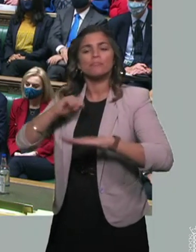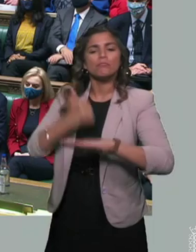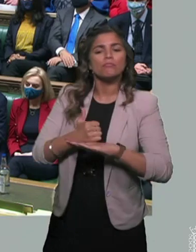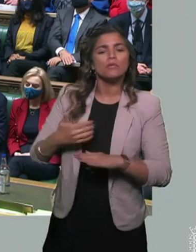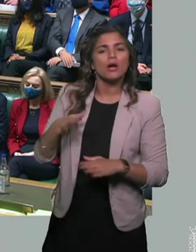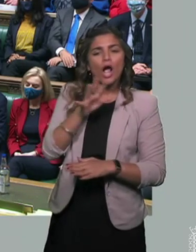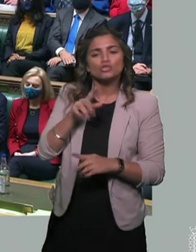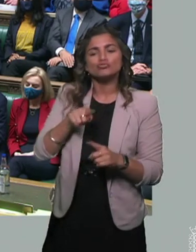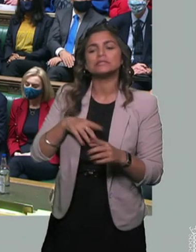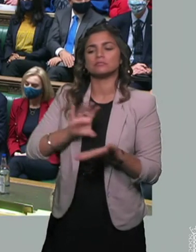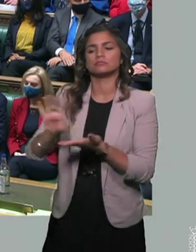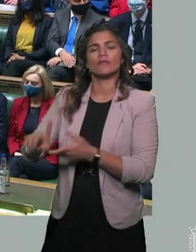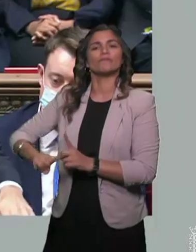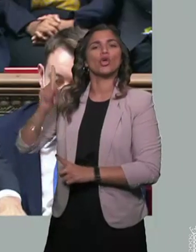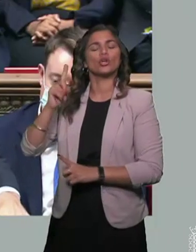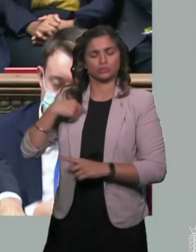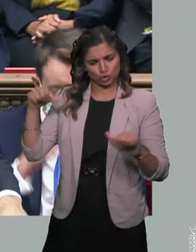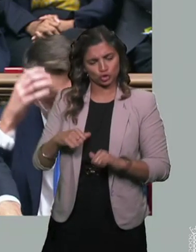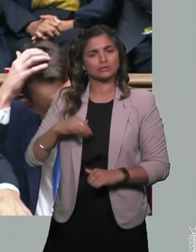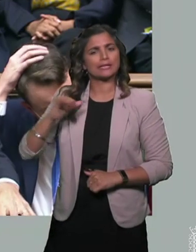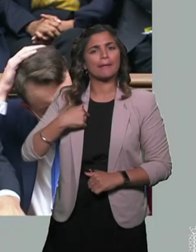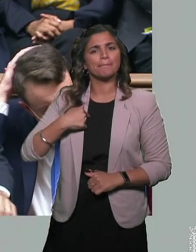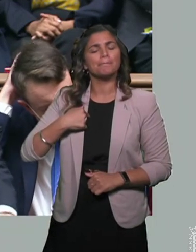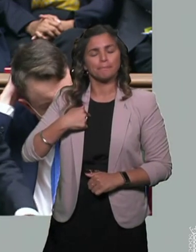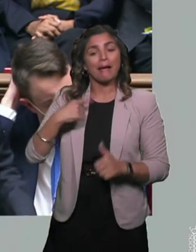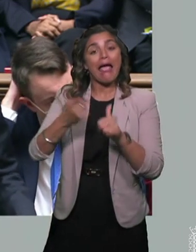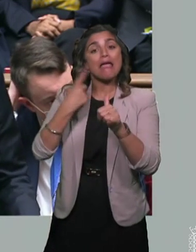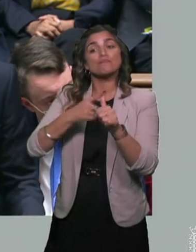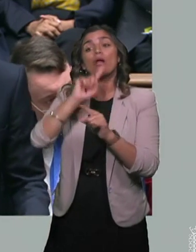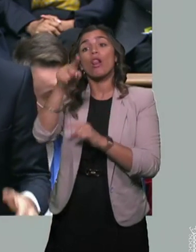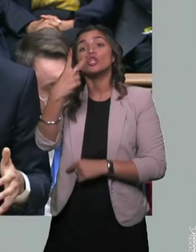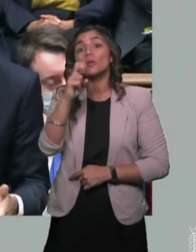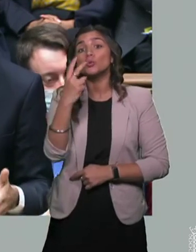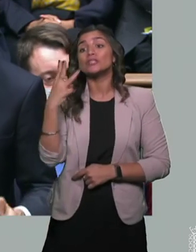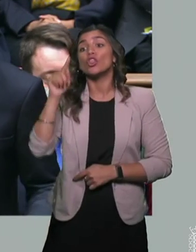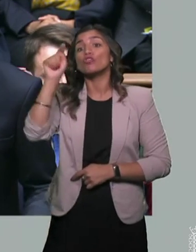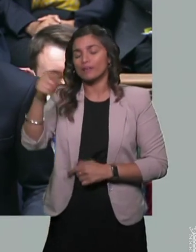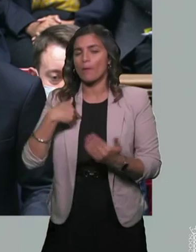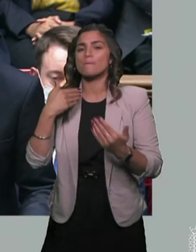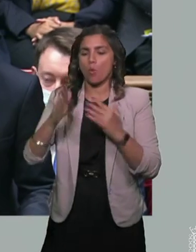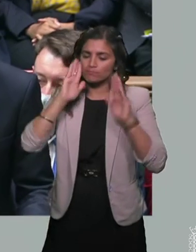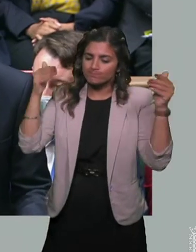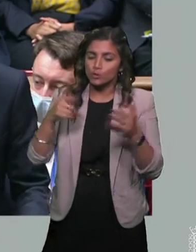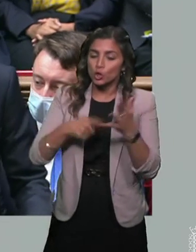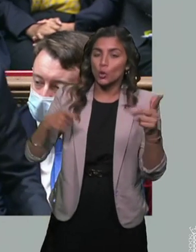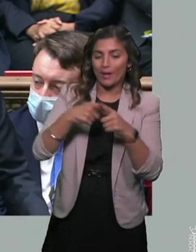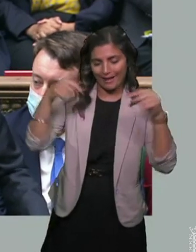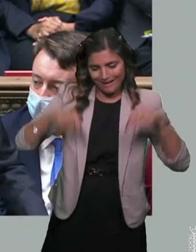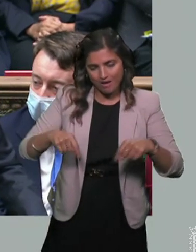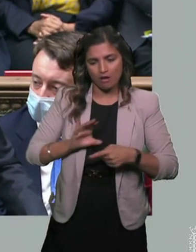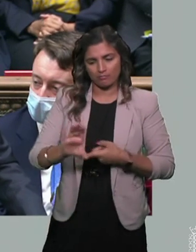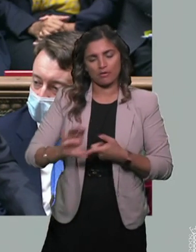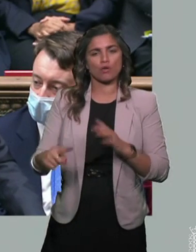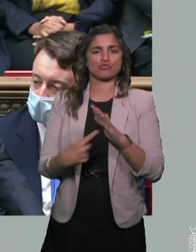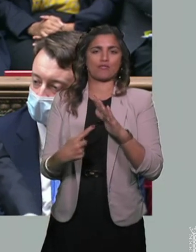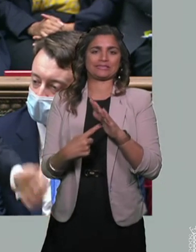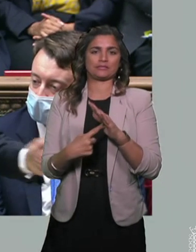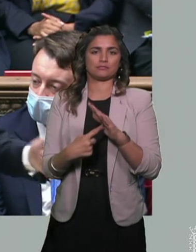So from April 2023, we are going to do the same, and incentivise greater investment here at home.